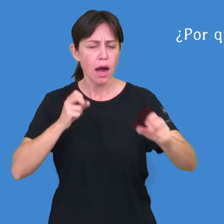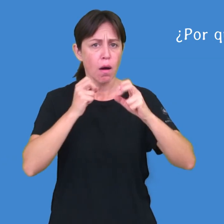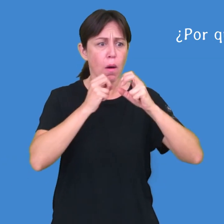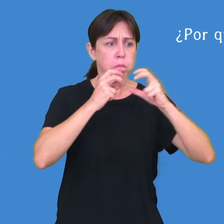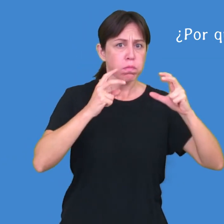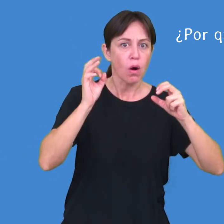gordo